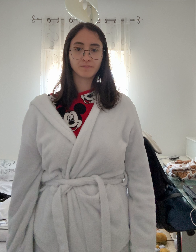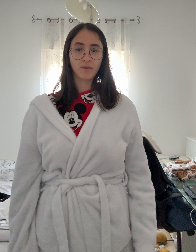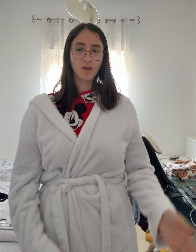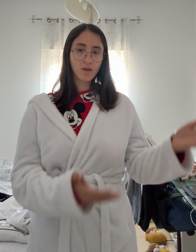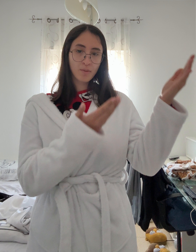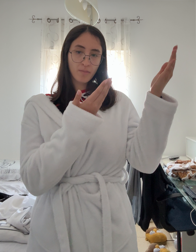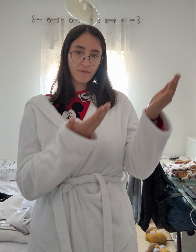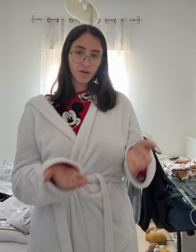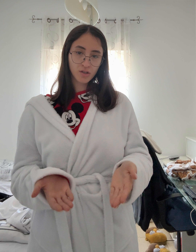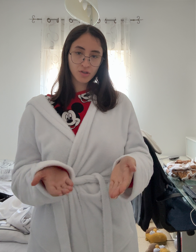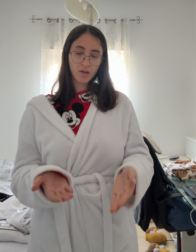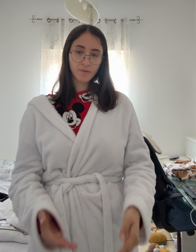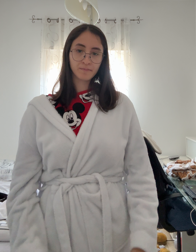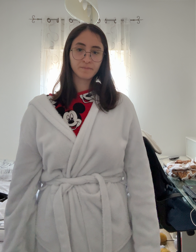בבקשה